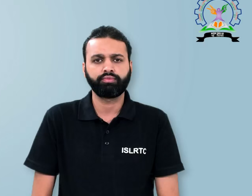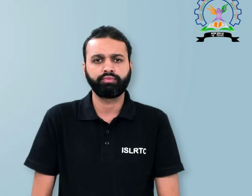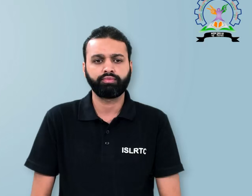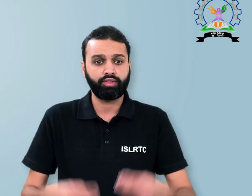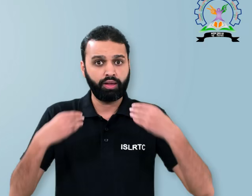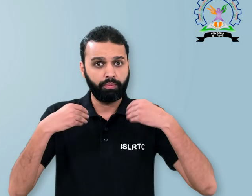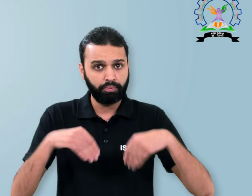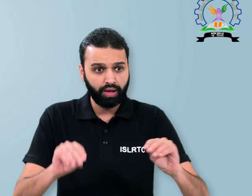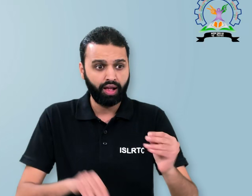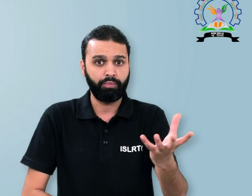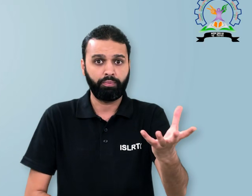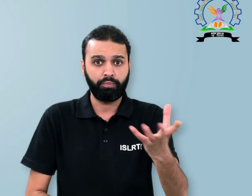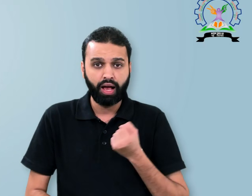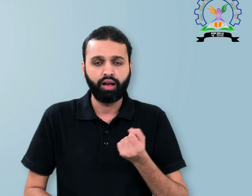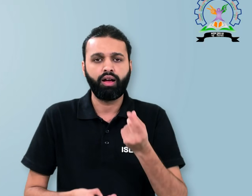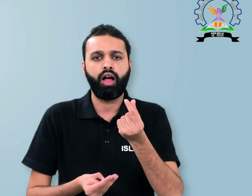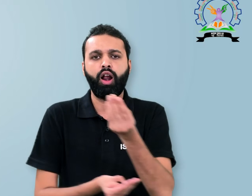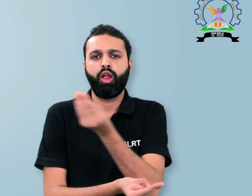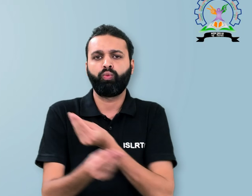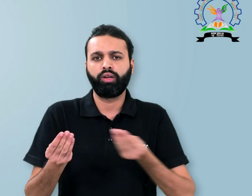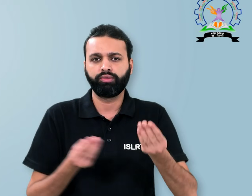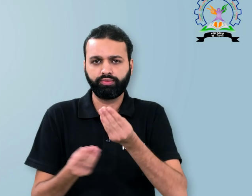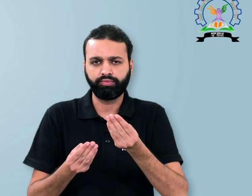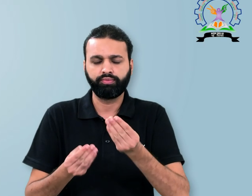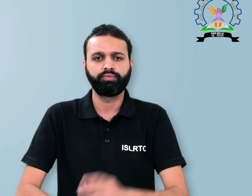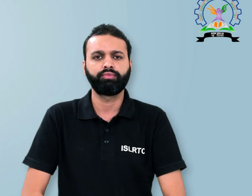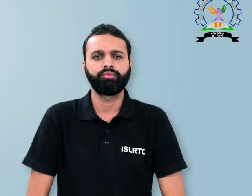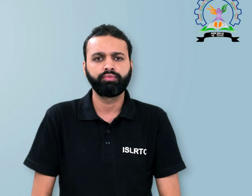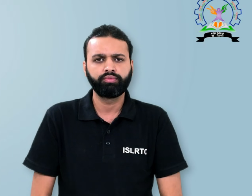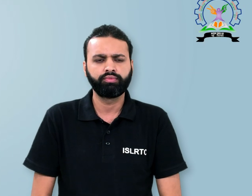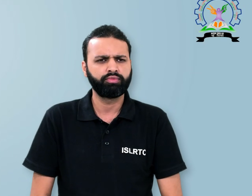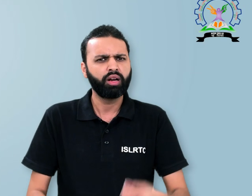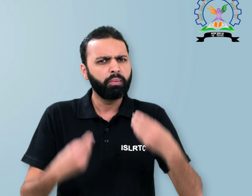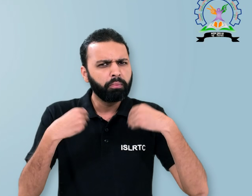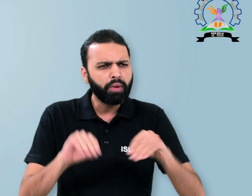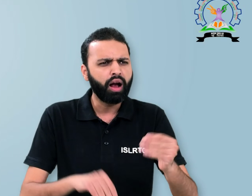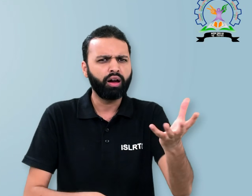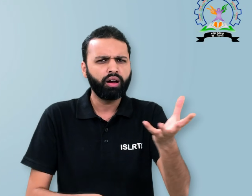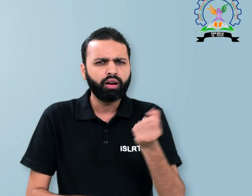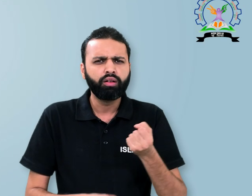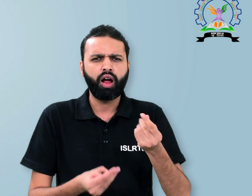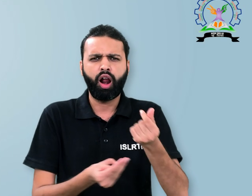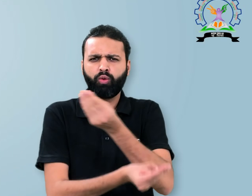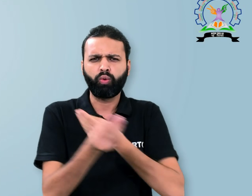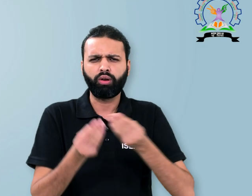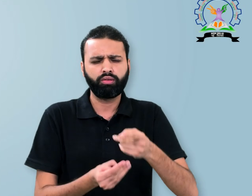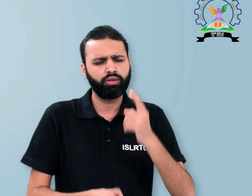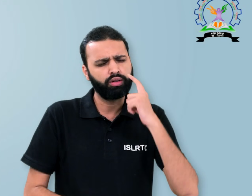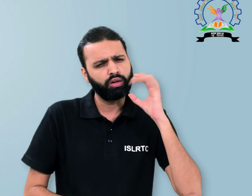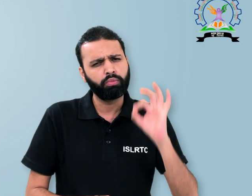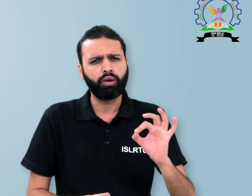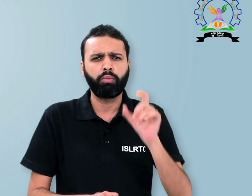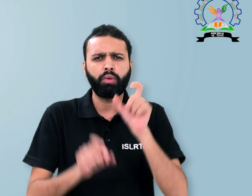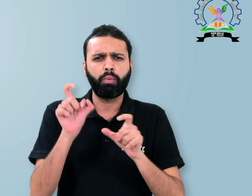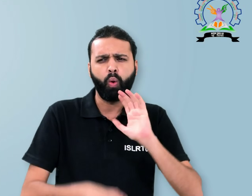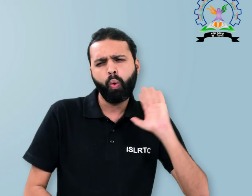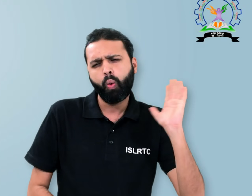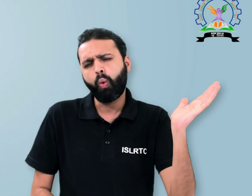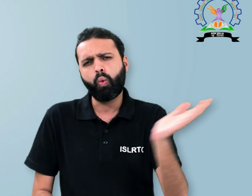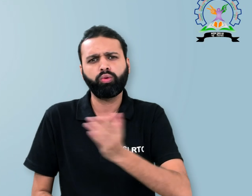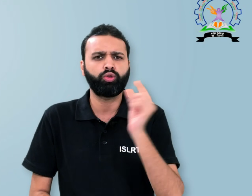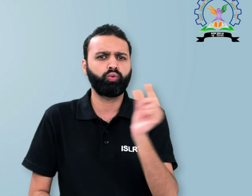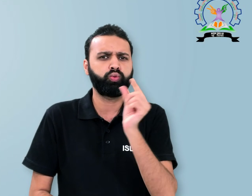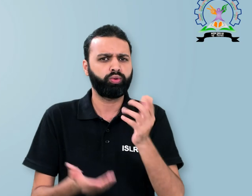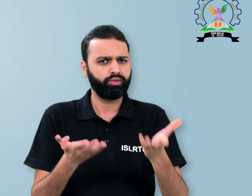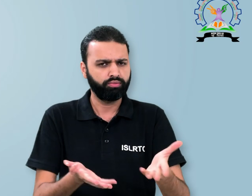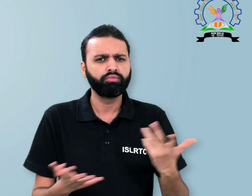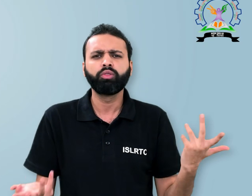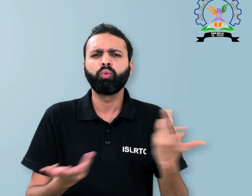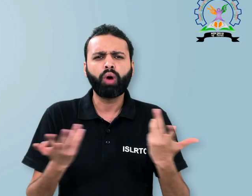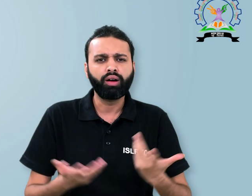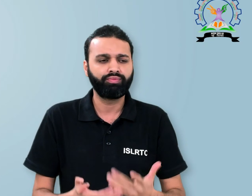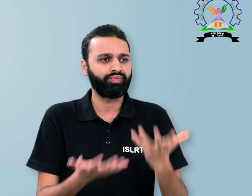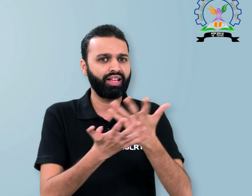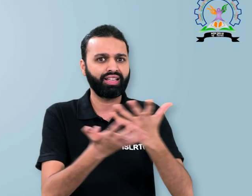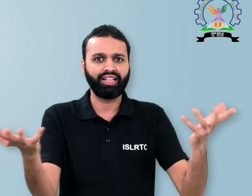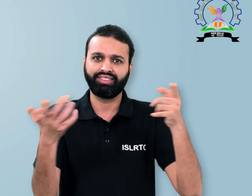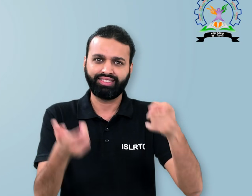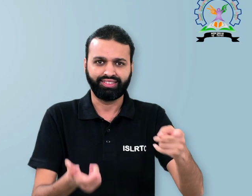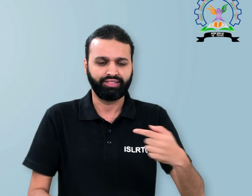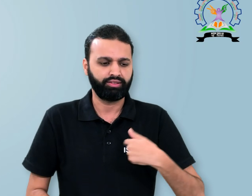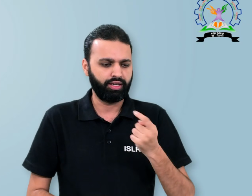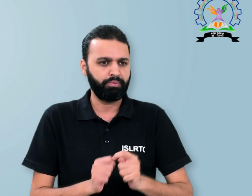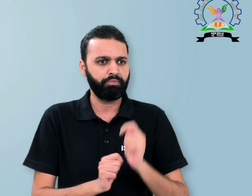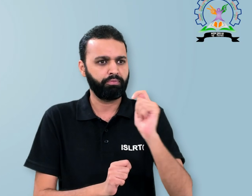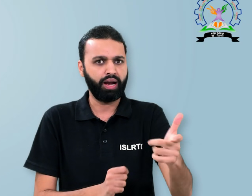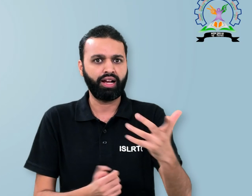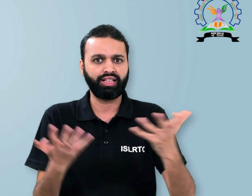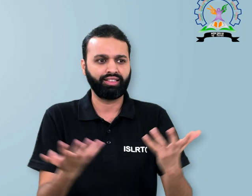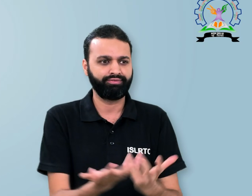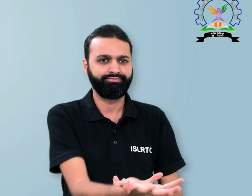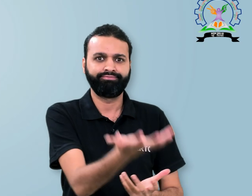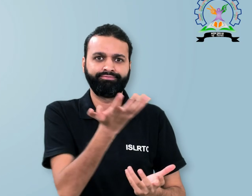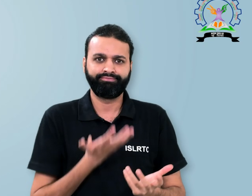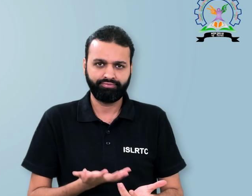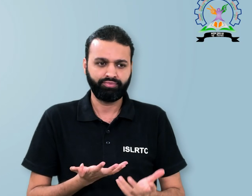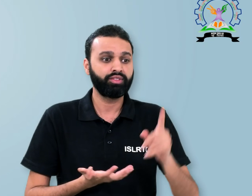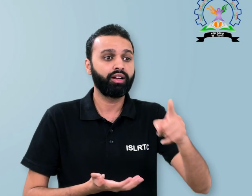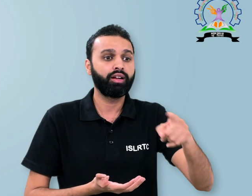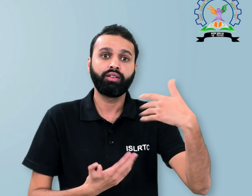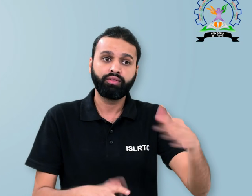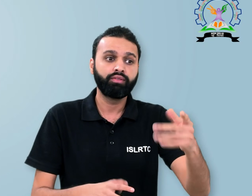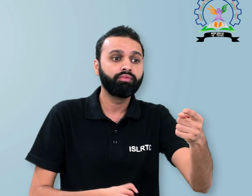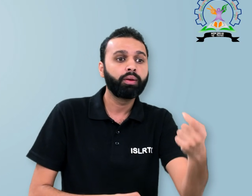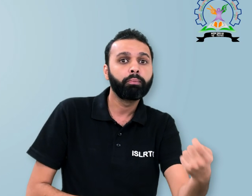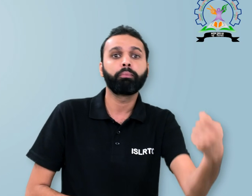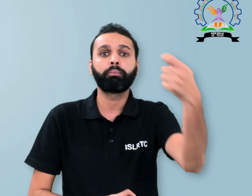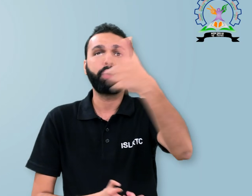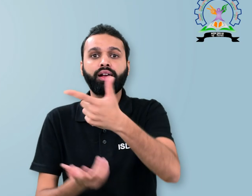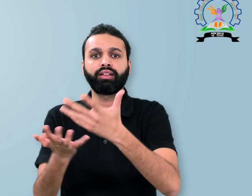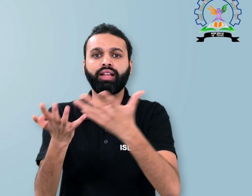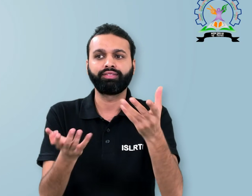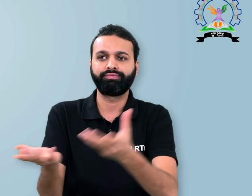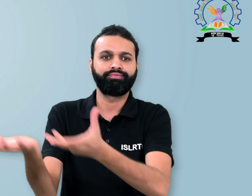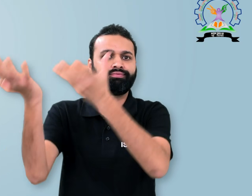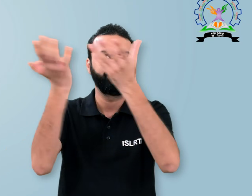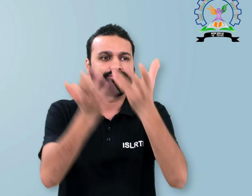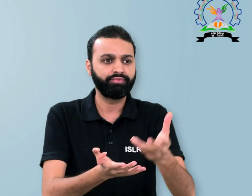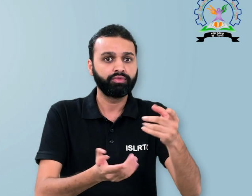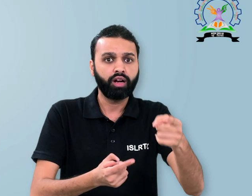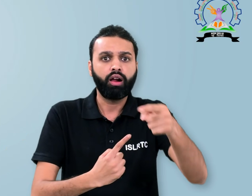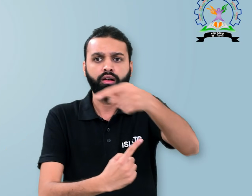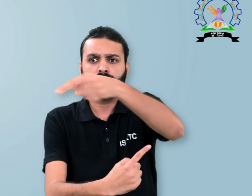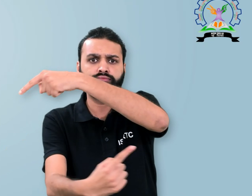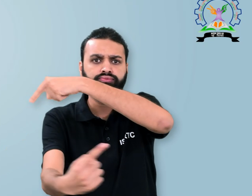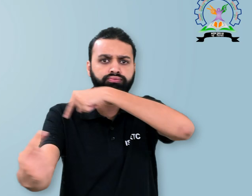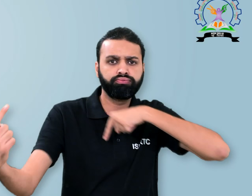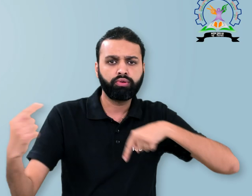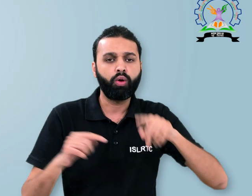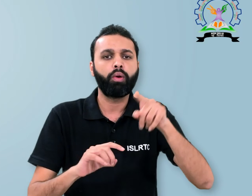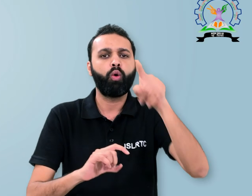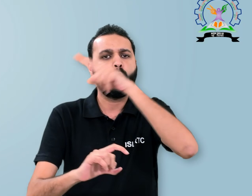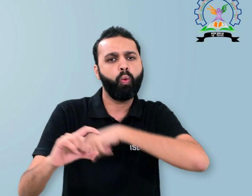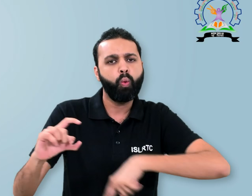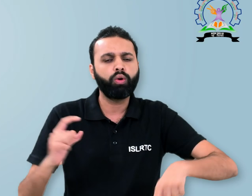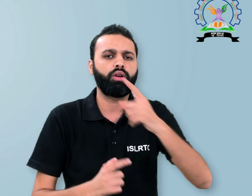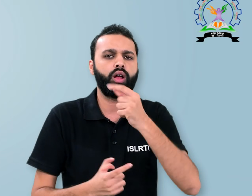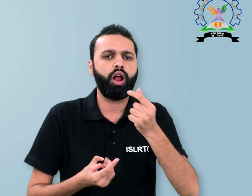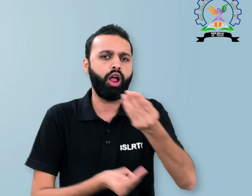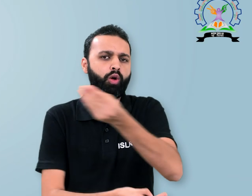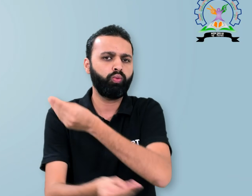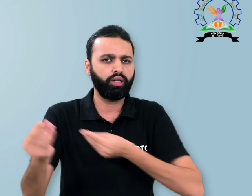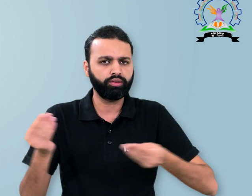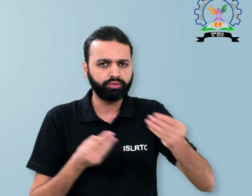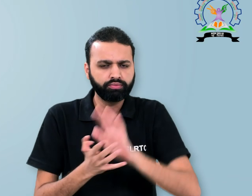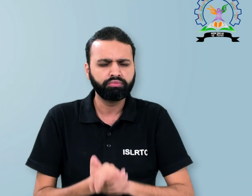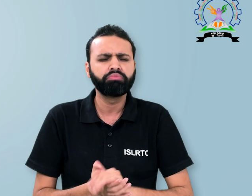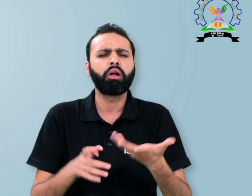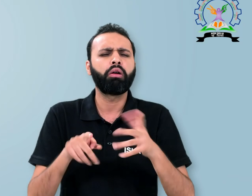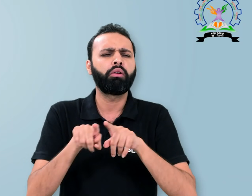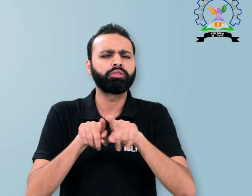Economic Activities Economic activities refer to those activities of man which are undertaken for a monetary gain or to satisfy his/her wants.